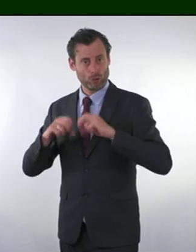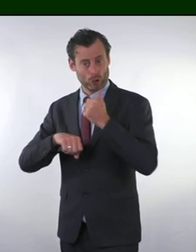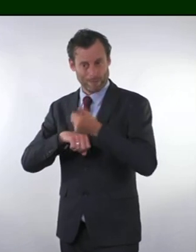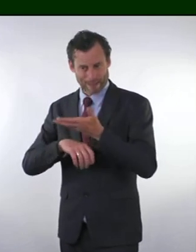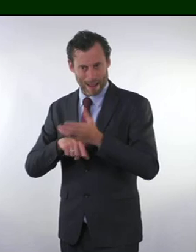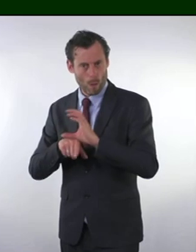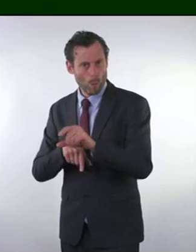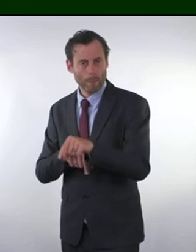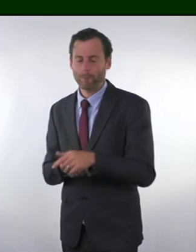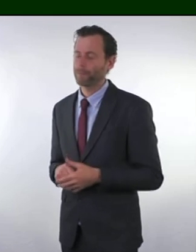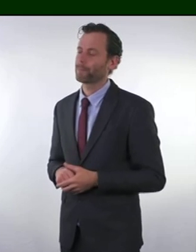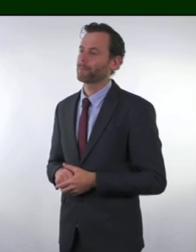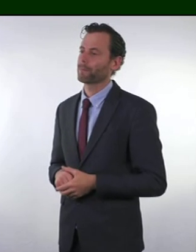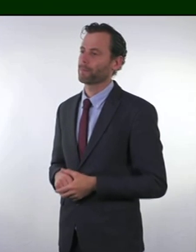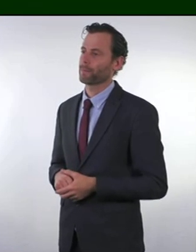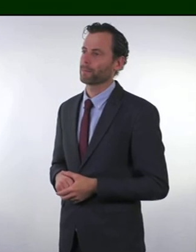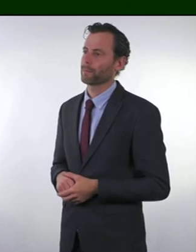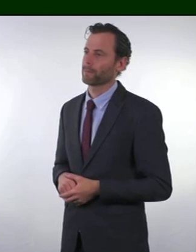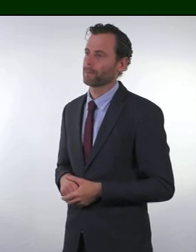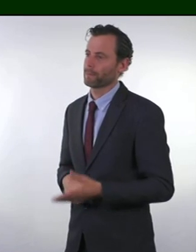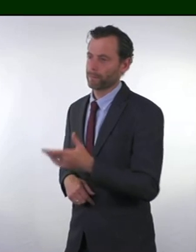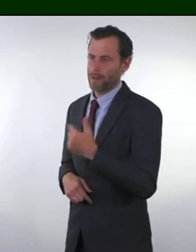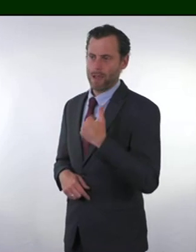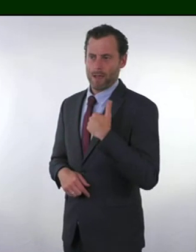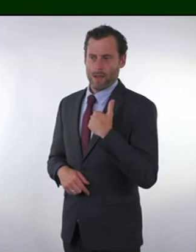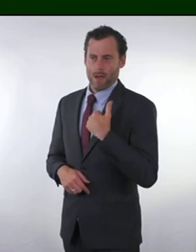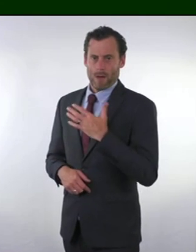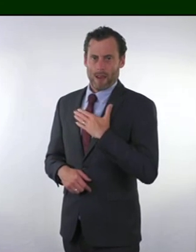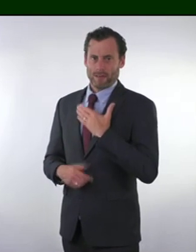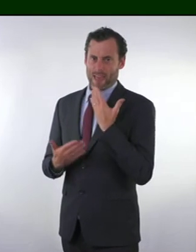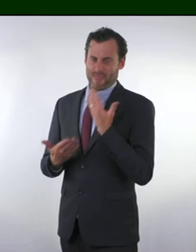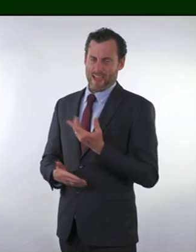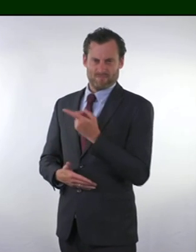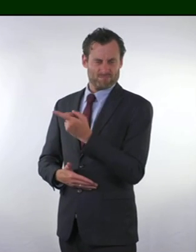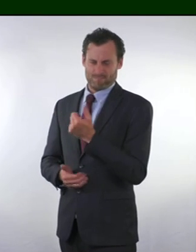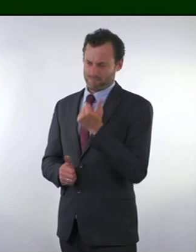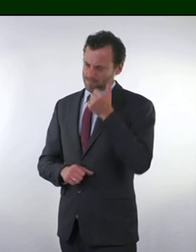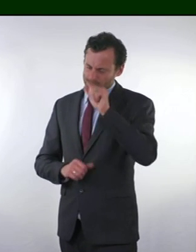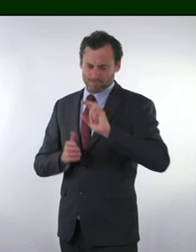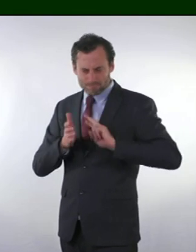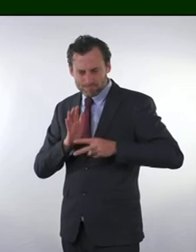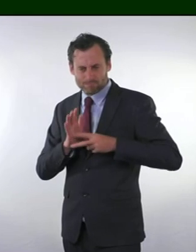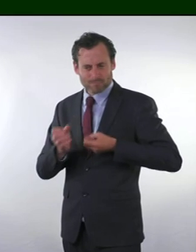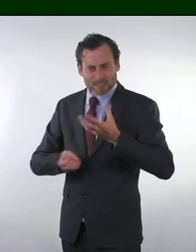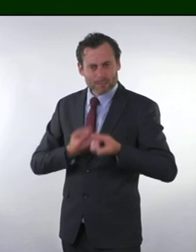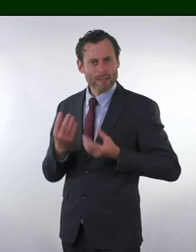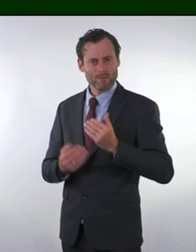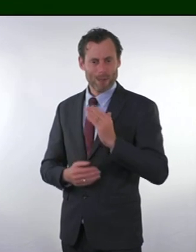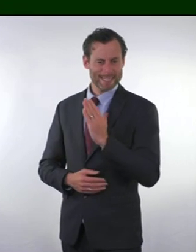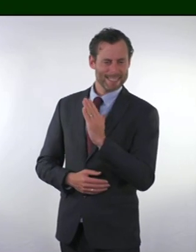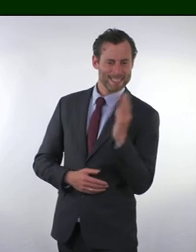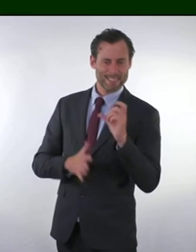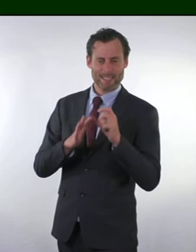I thank my right honourable Friend for the major steps that he is taking to get money flowing through the economy in East Devon and beyond.